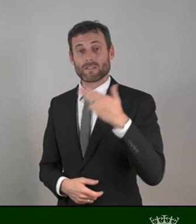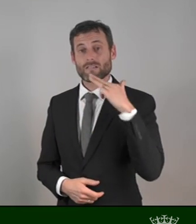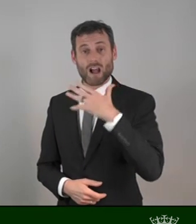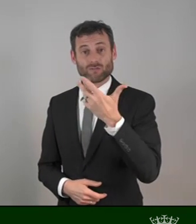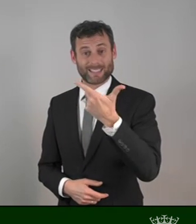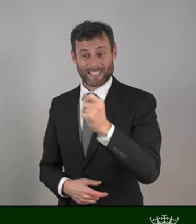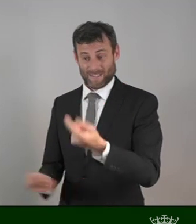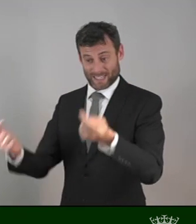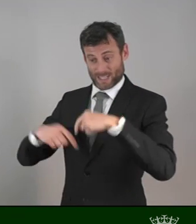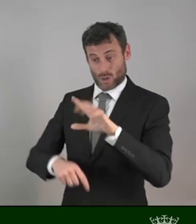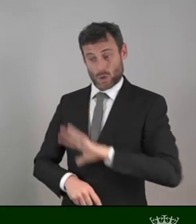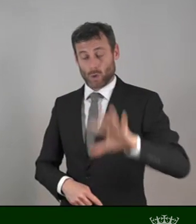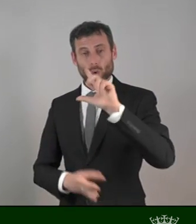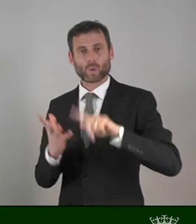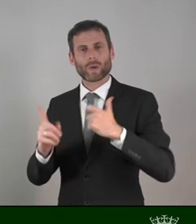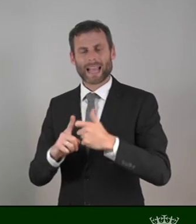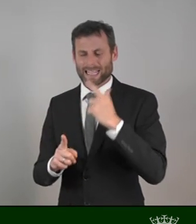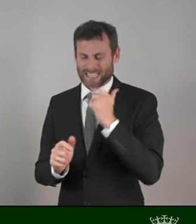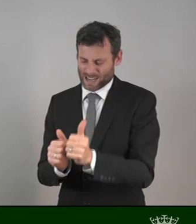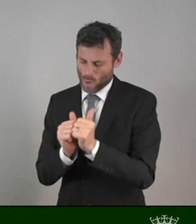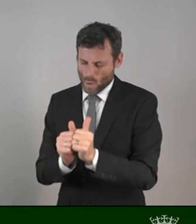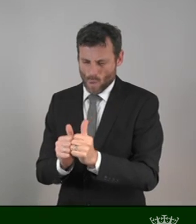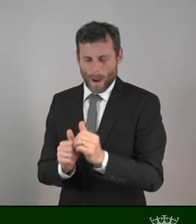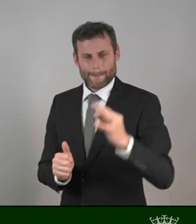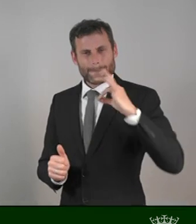The educational benefits are clearly endless.